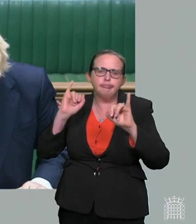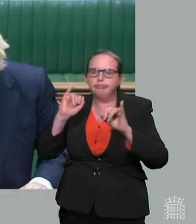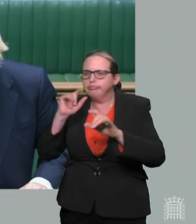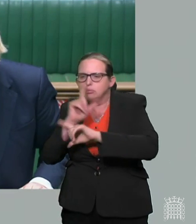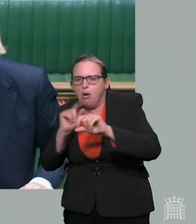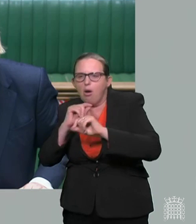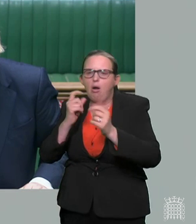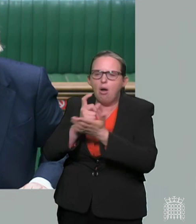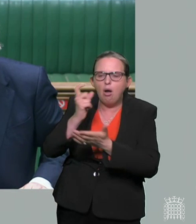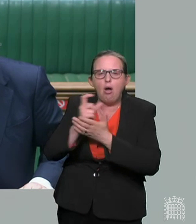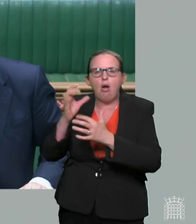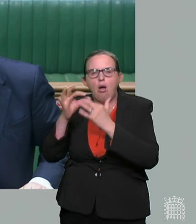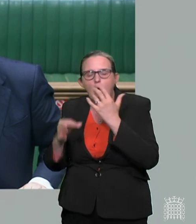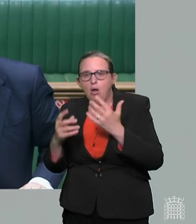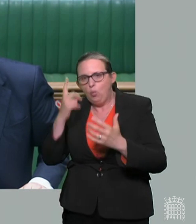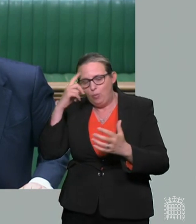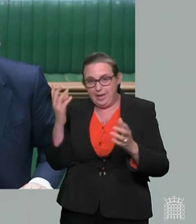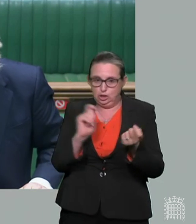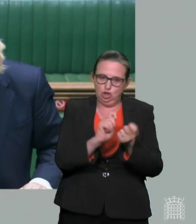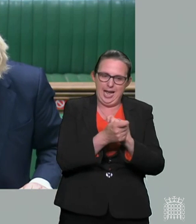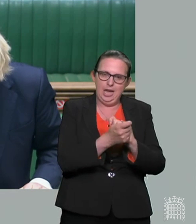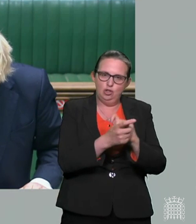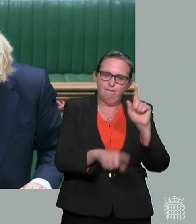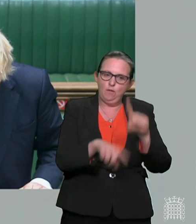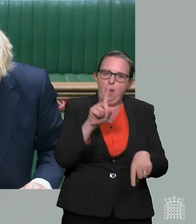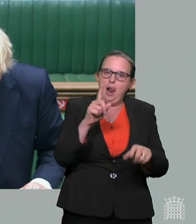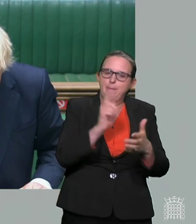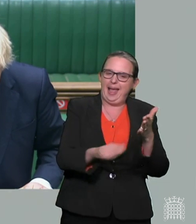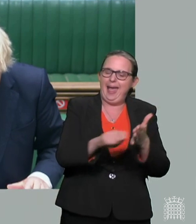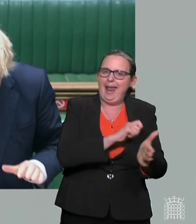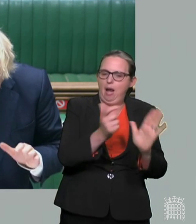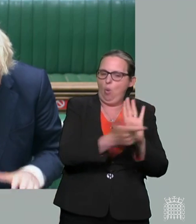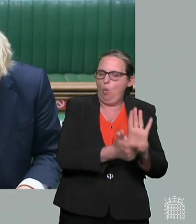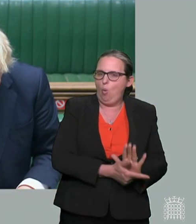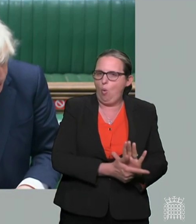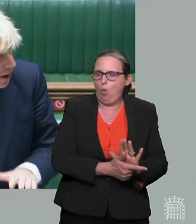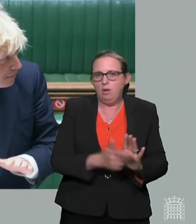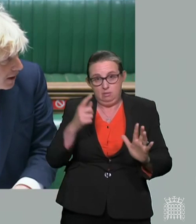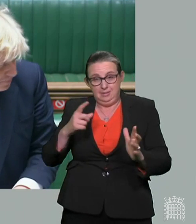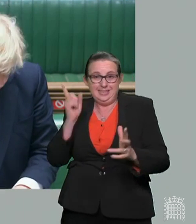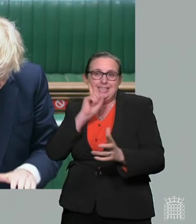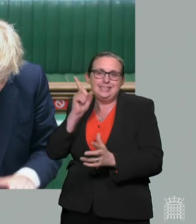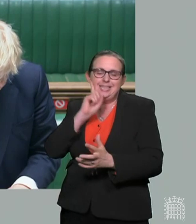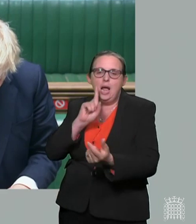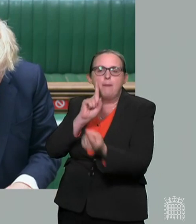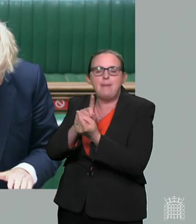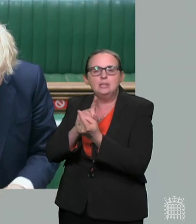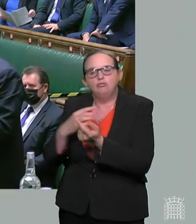In addition to changing the football banning order regime, last night I met representatives of Facebook, Twitter, TikTok